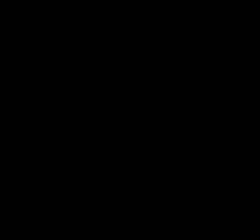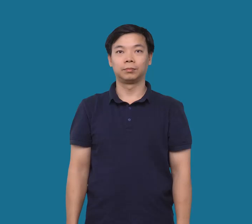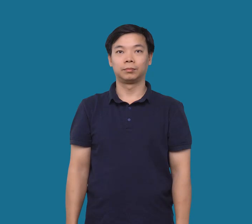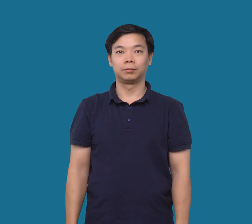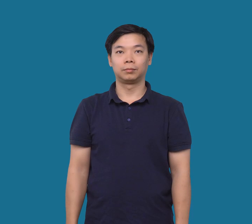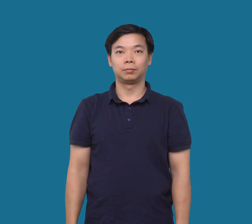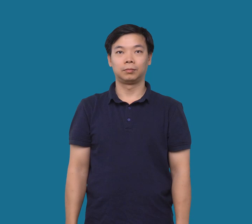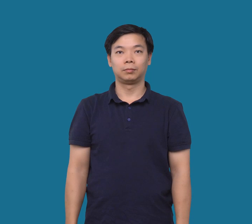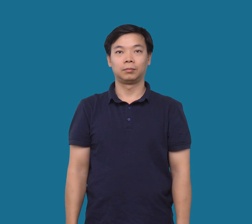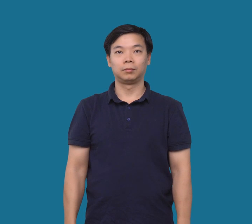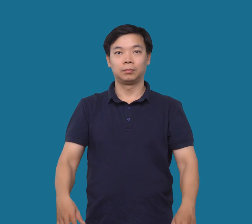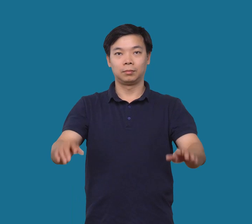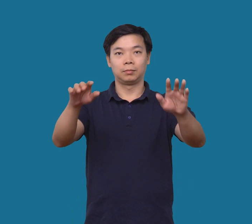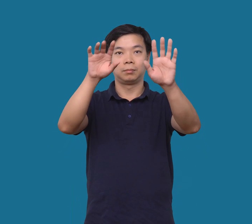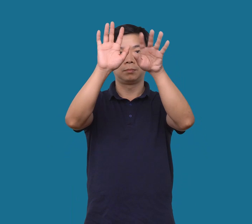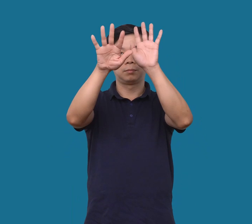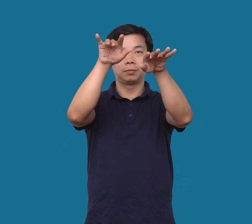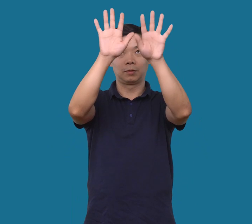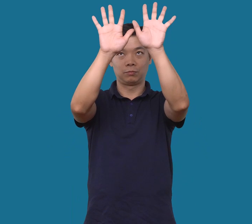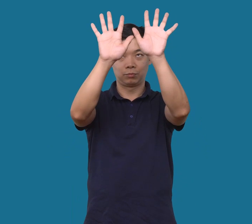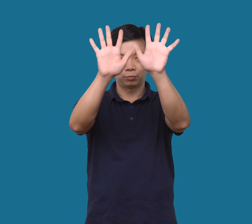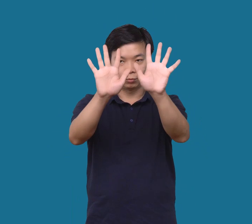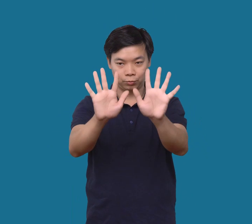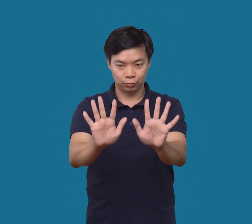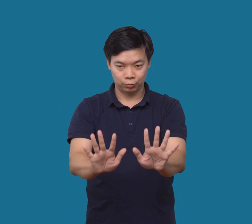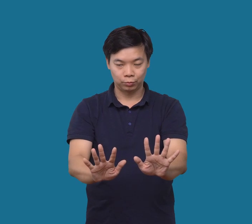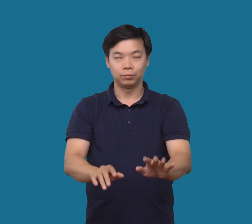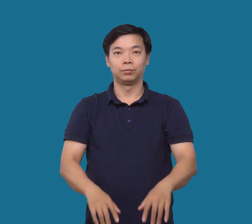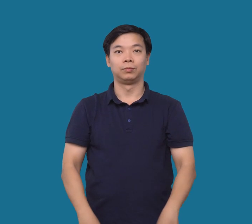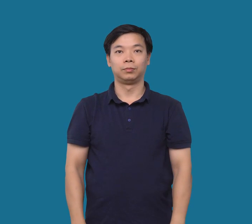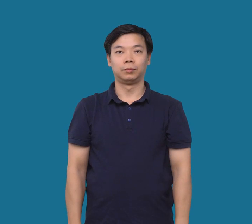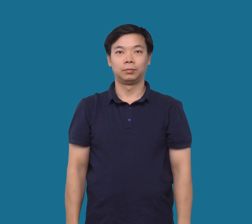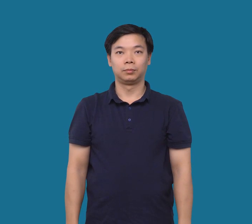buông màn